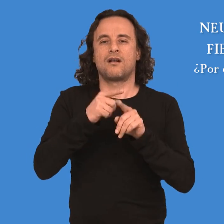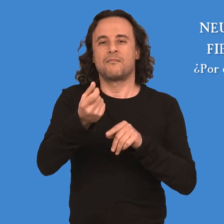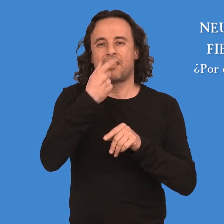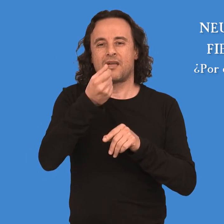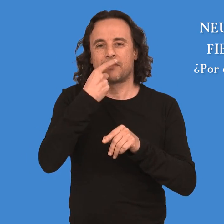droga